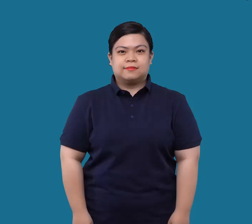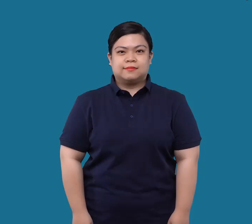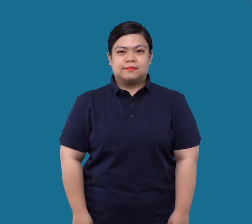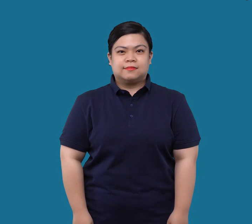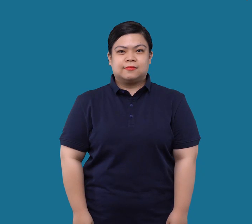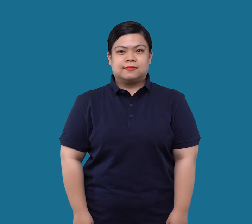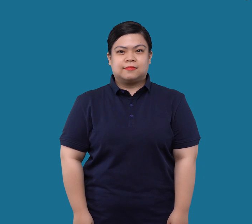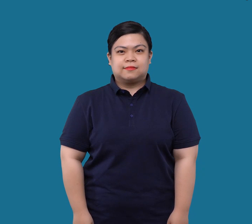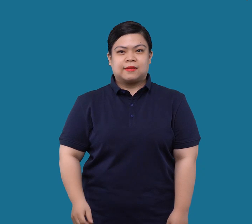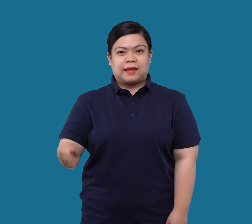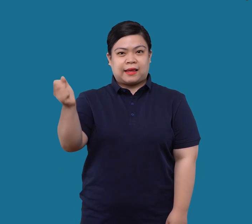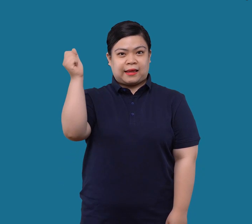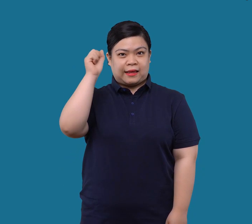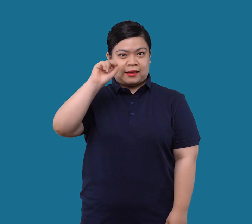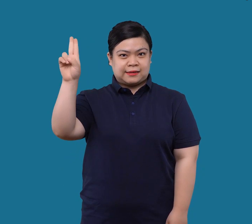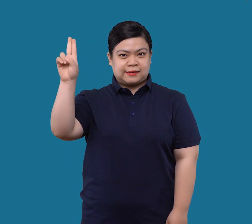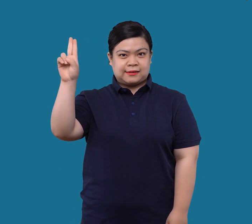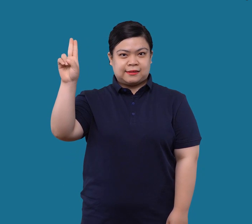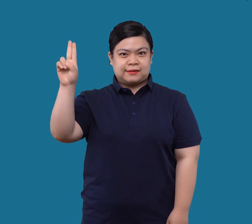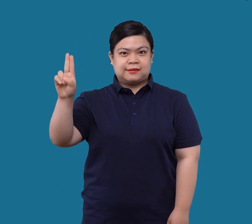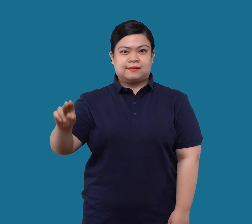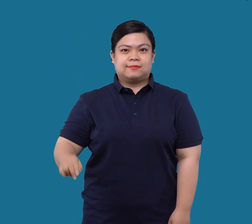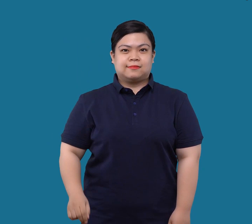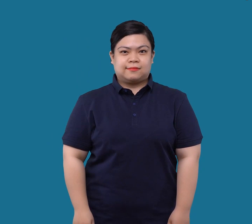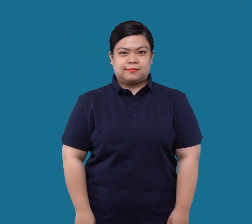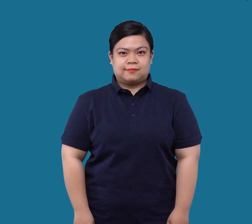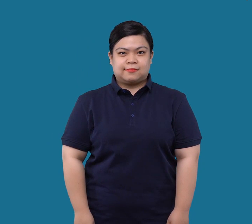Anh (nước Anh)